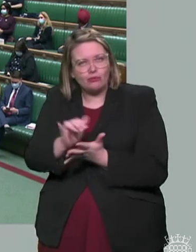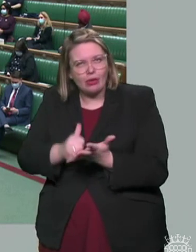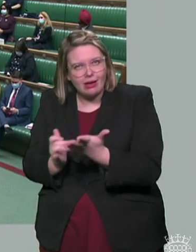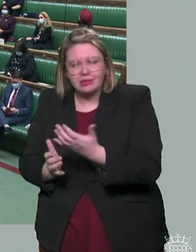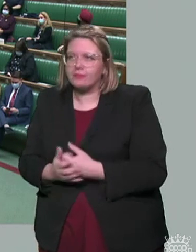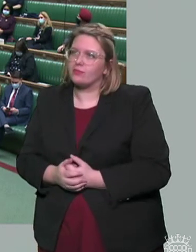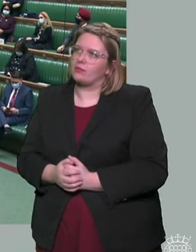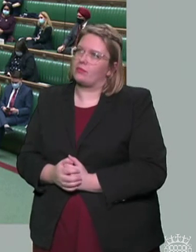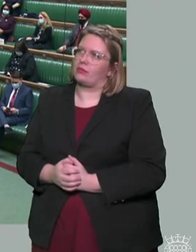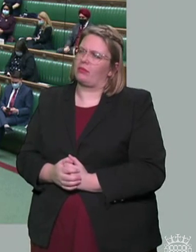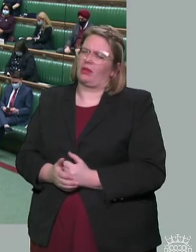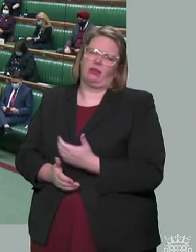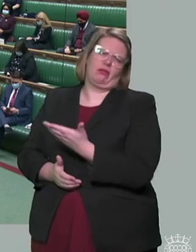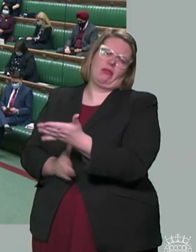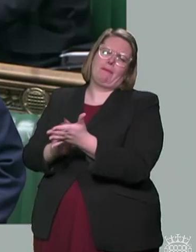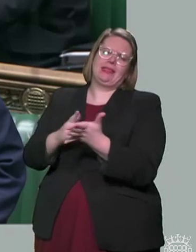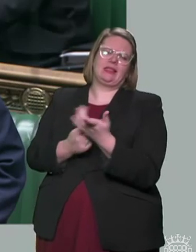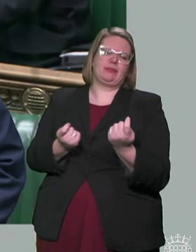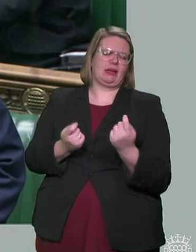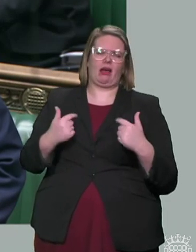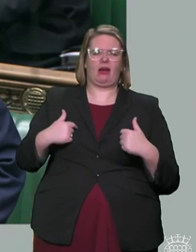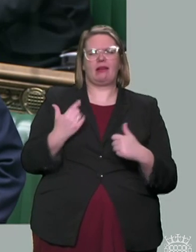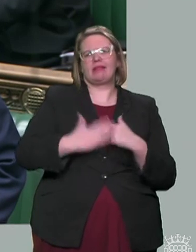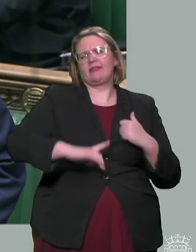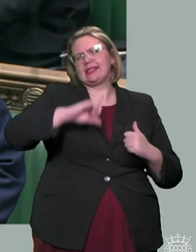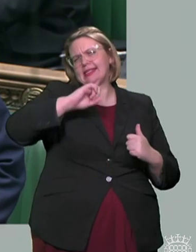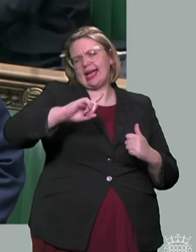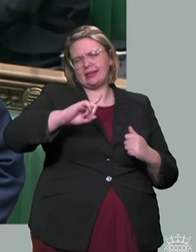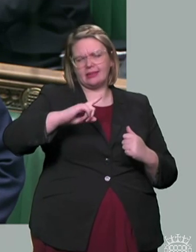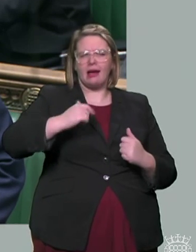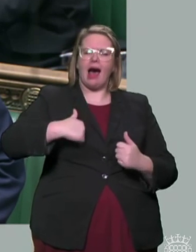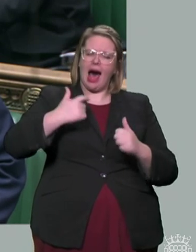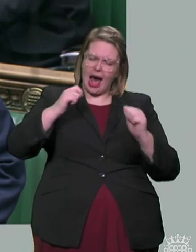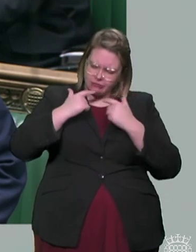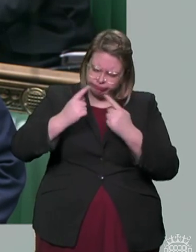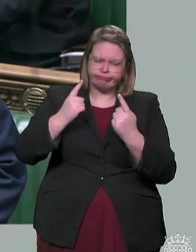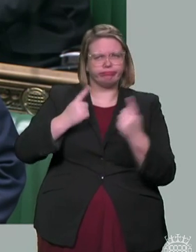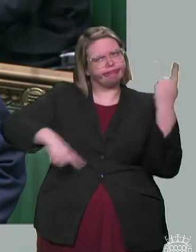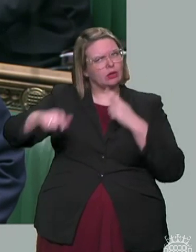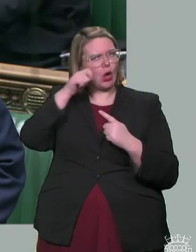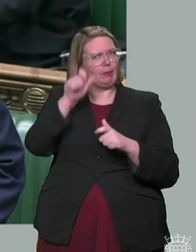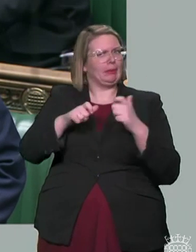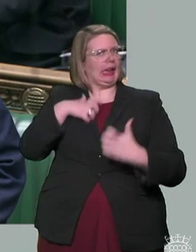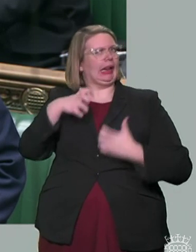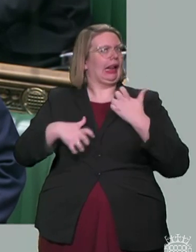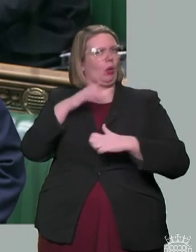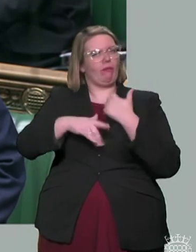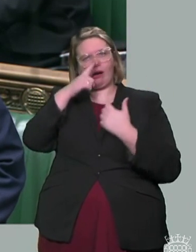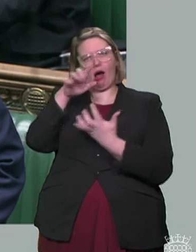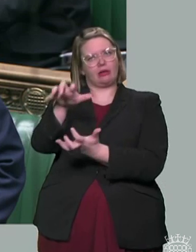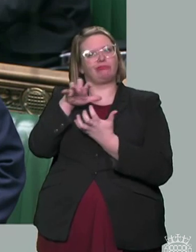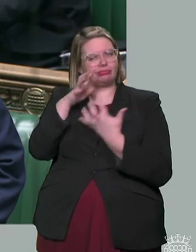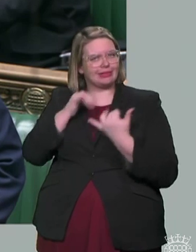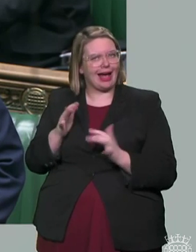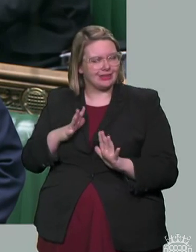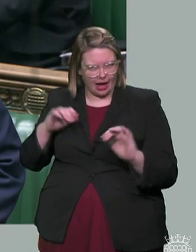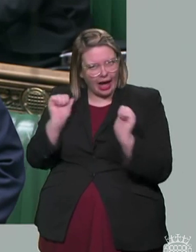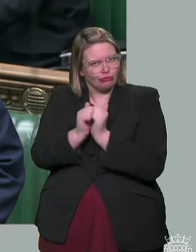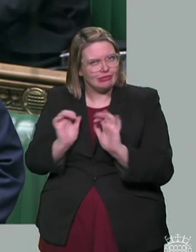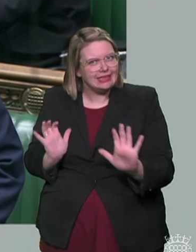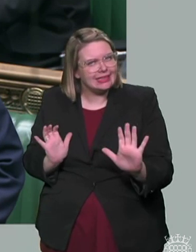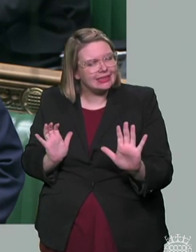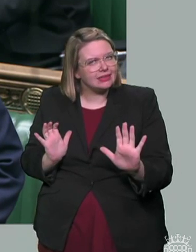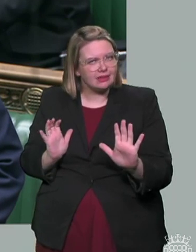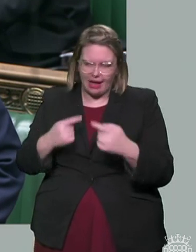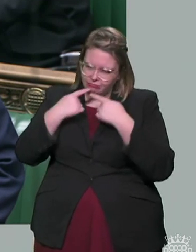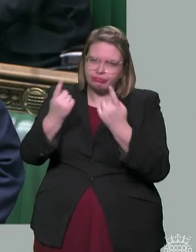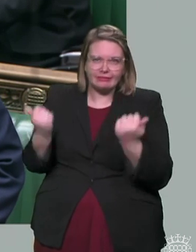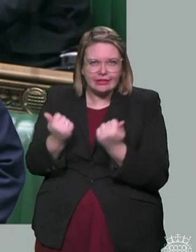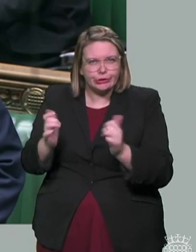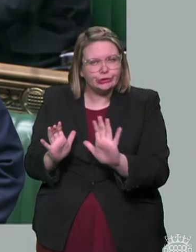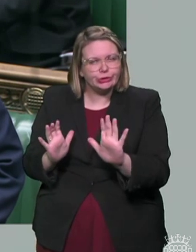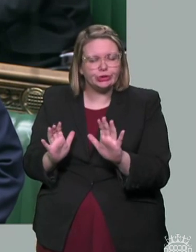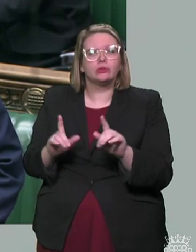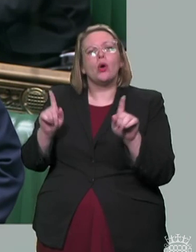The honourable Lady really must not misrepresent what I said. I began by saying that I shared the frustrations of people up and down the country who had been unable to get the tests that they wanted.